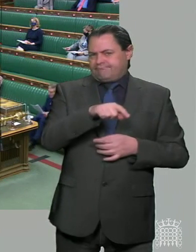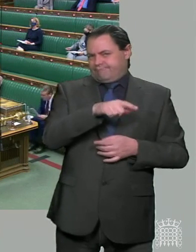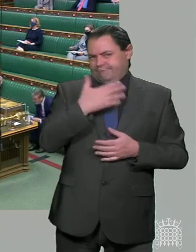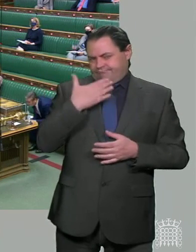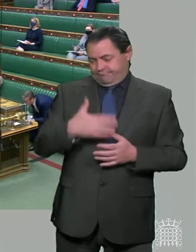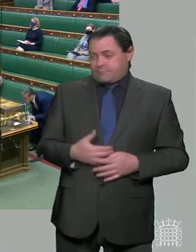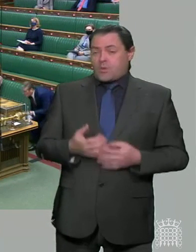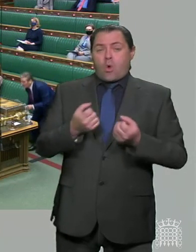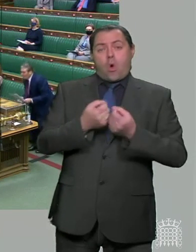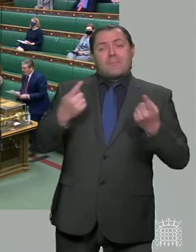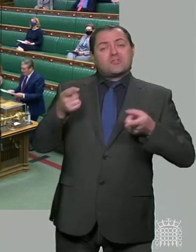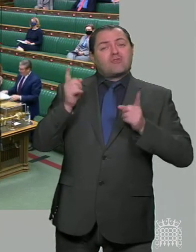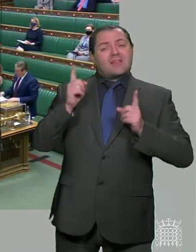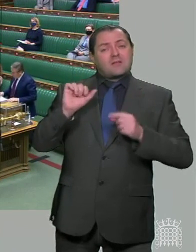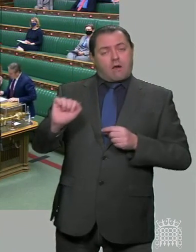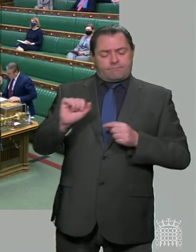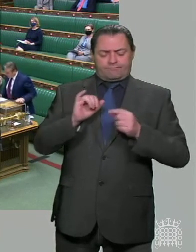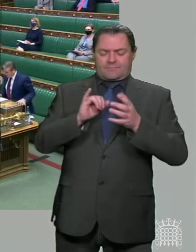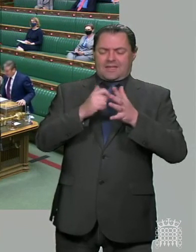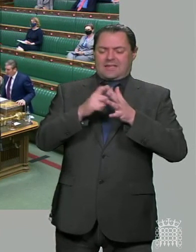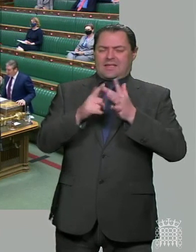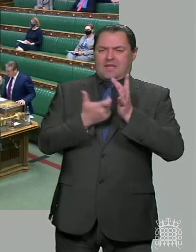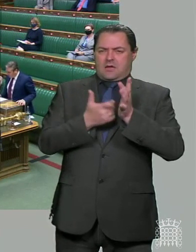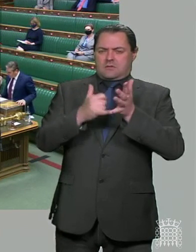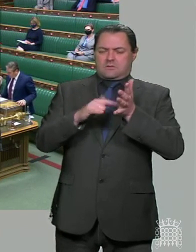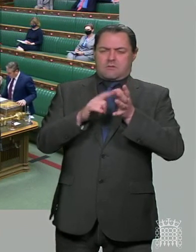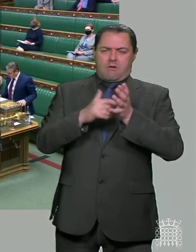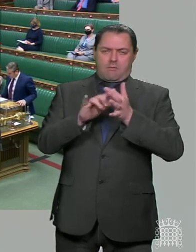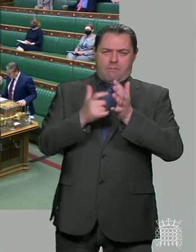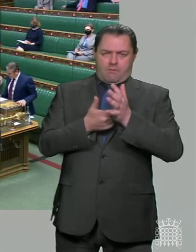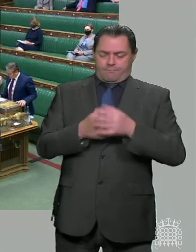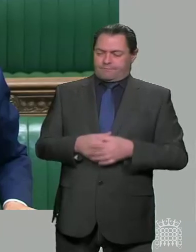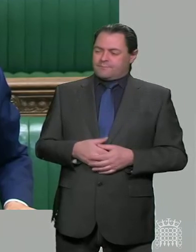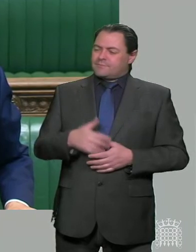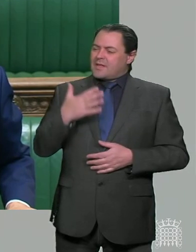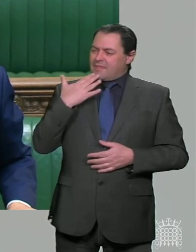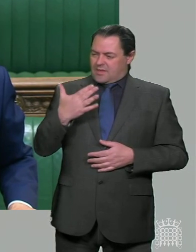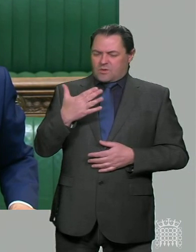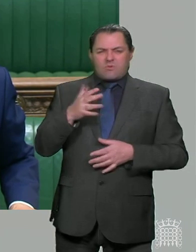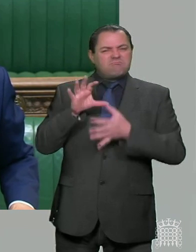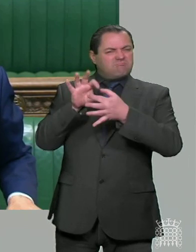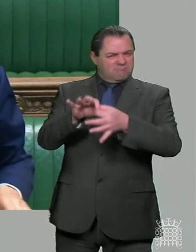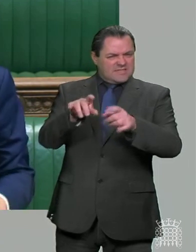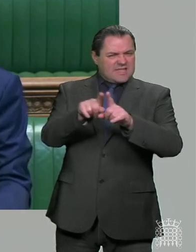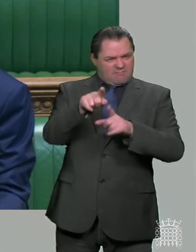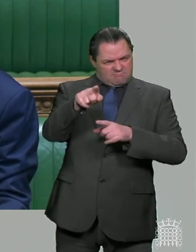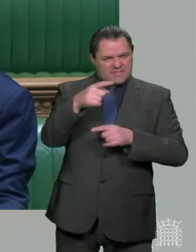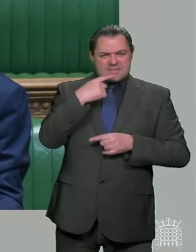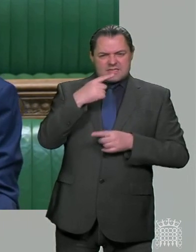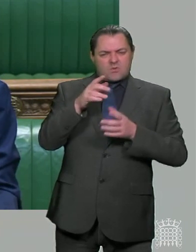May I join the Prime Minister in his comments about Hillsborough and Mike Weatherley?